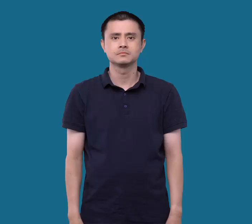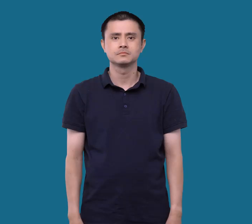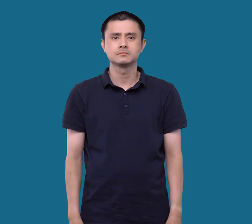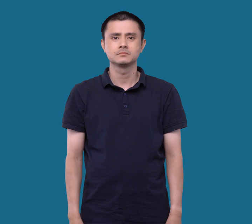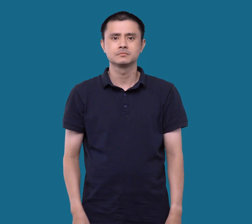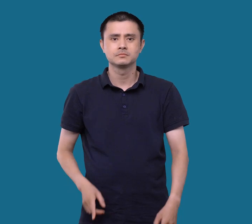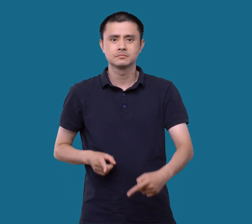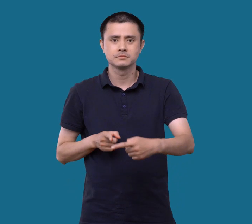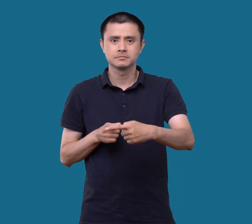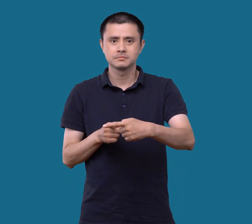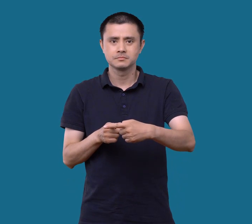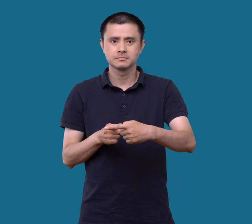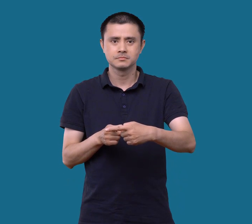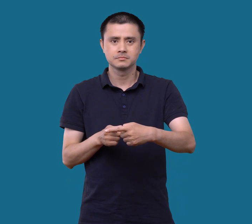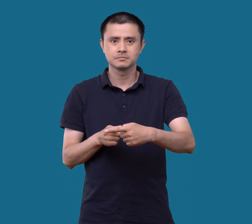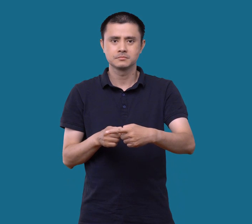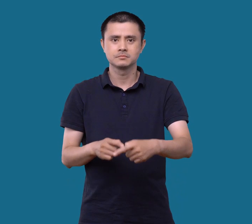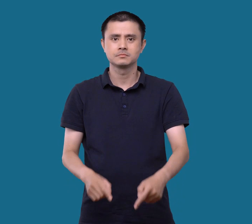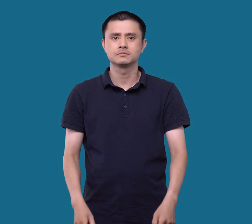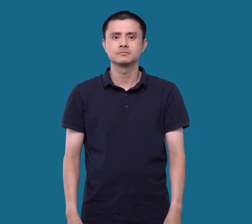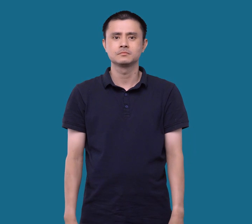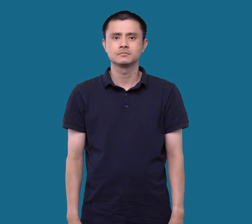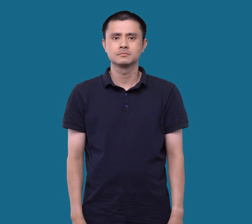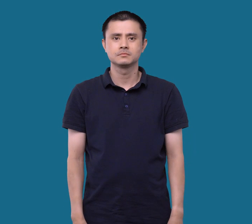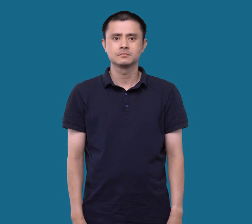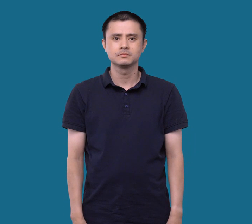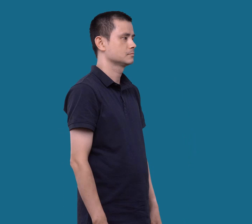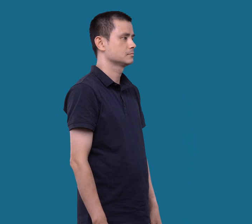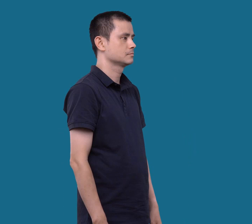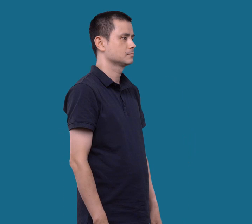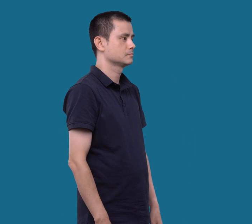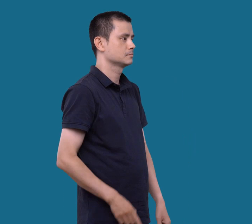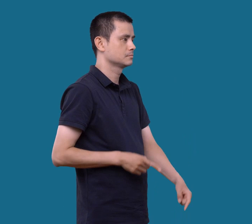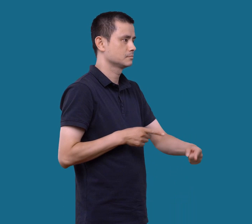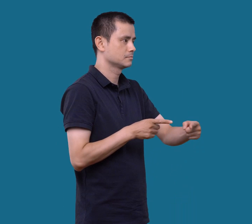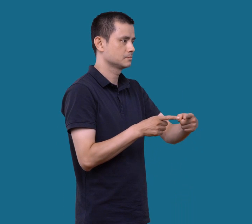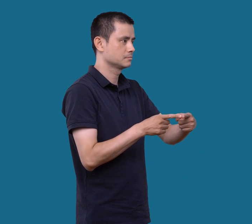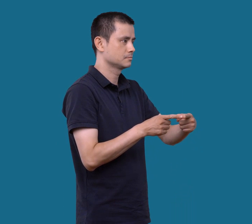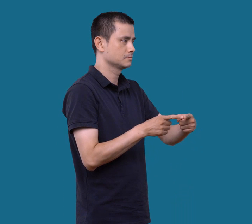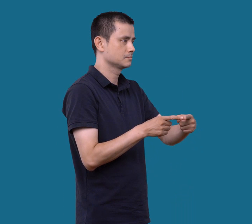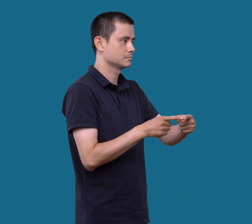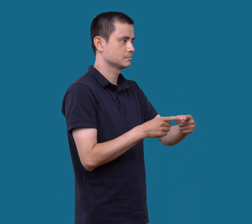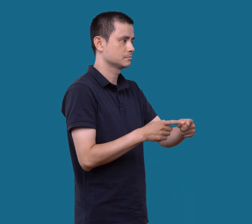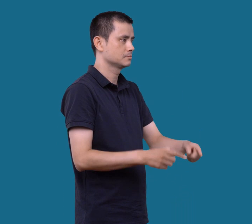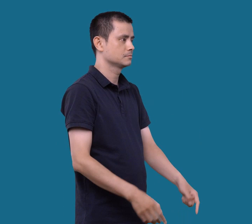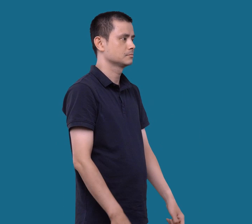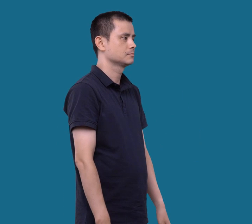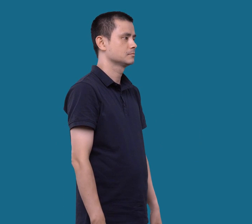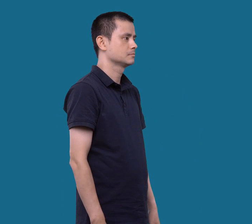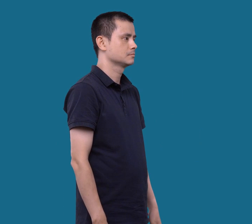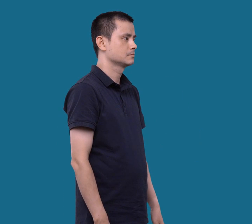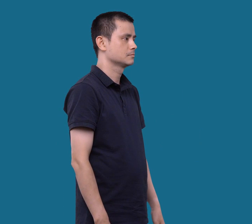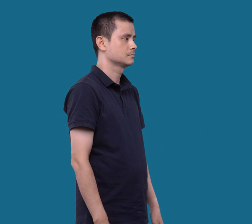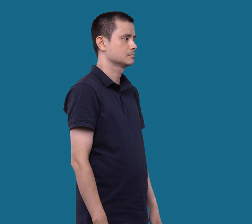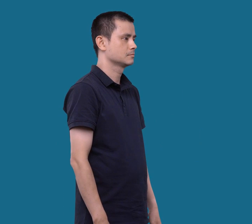ngã ba